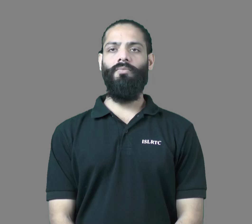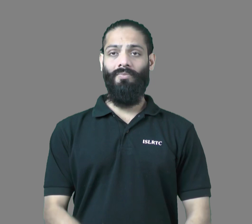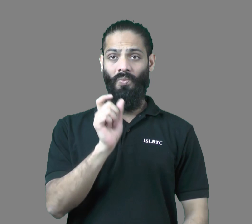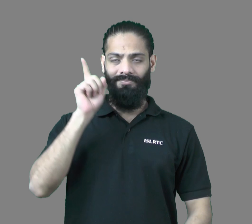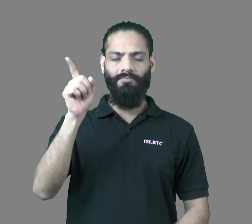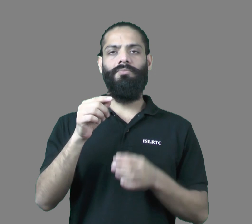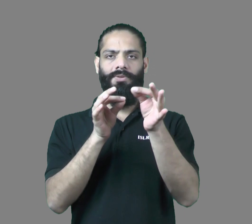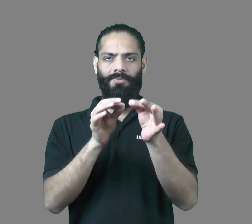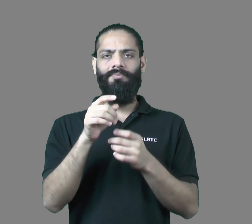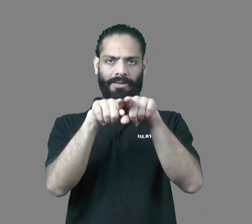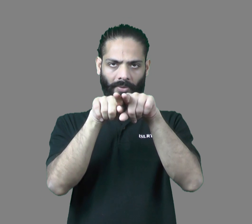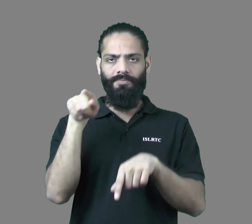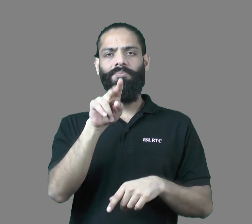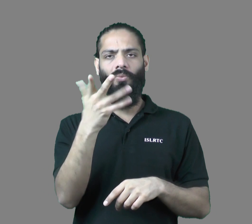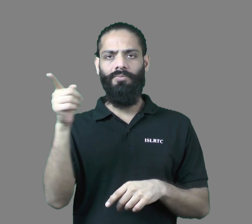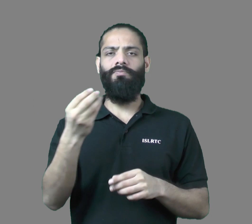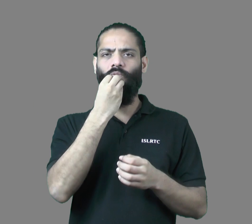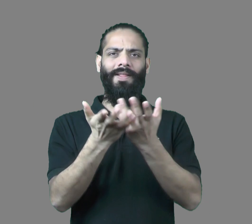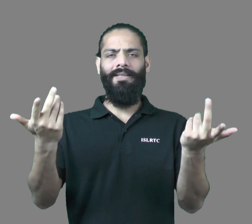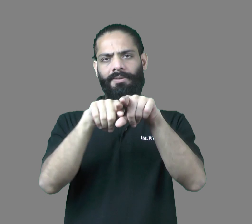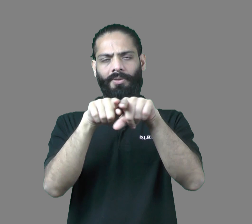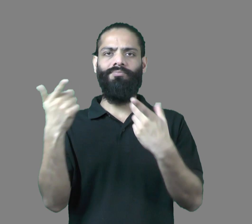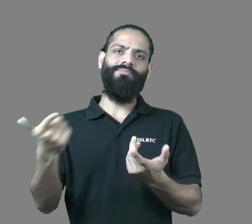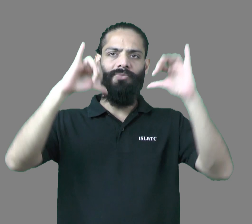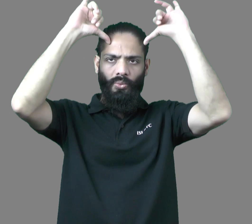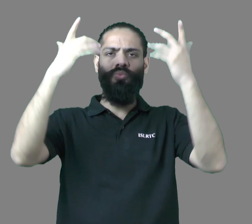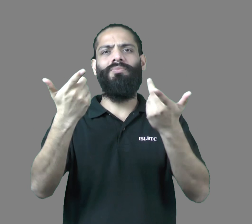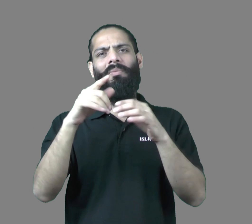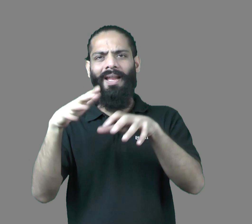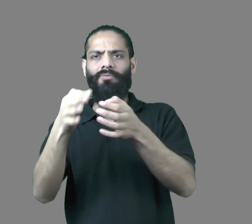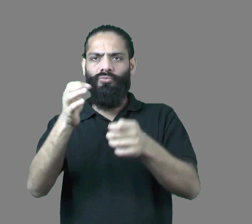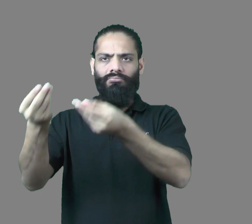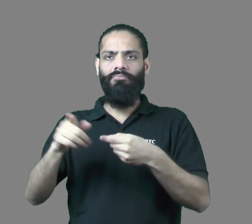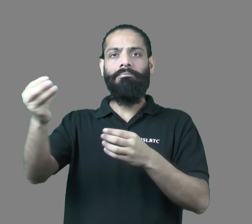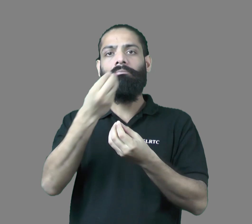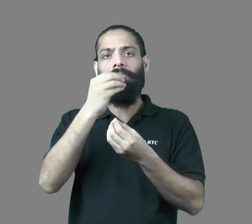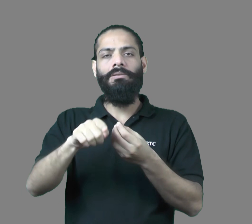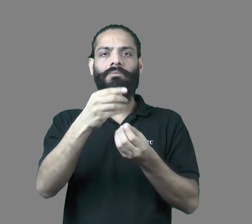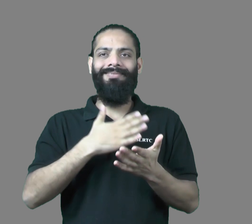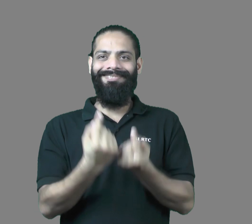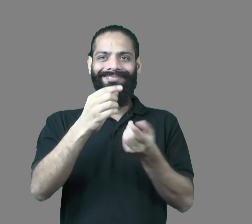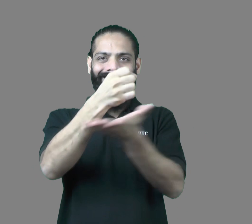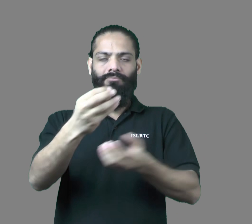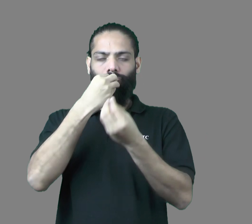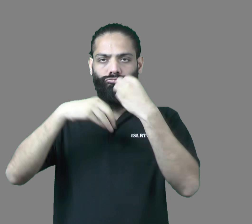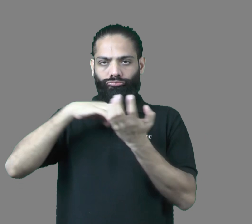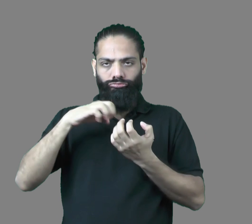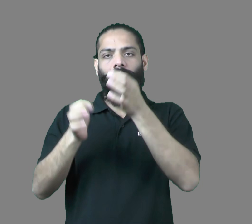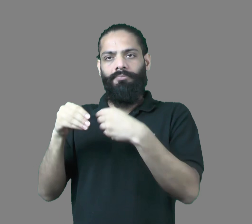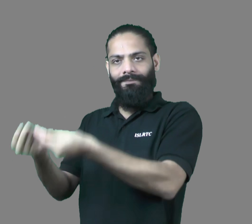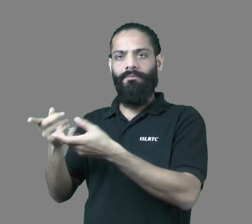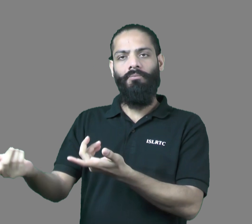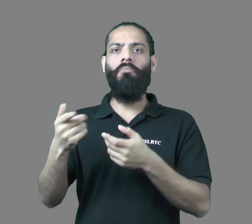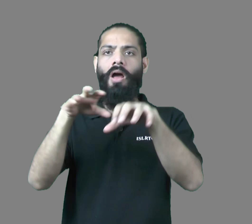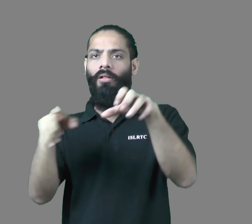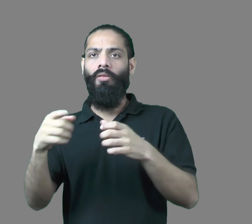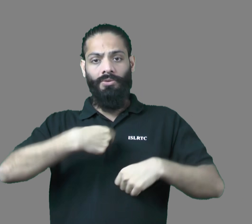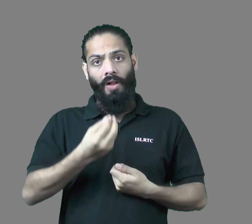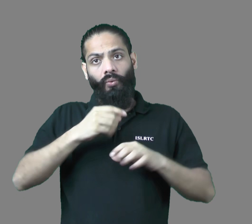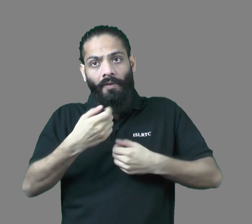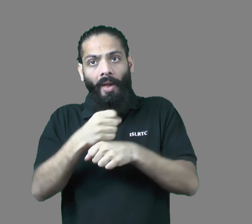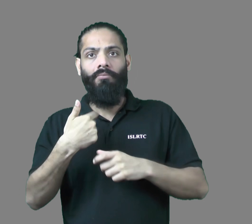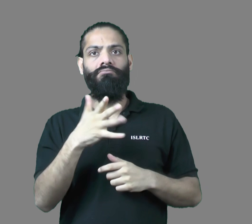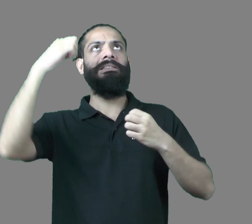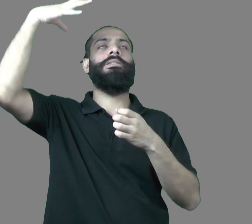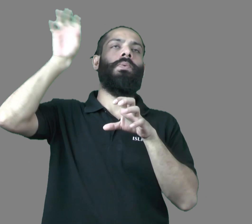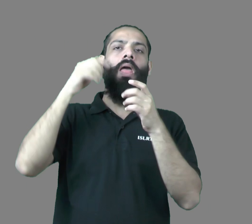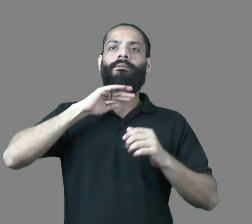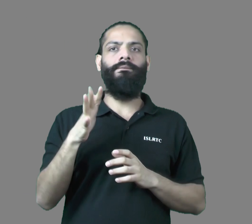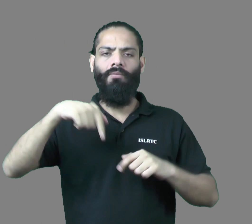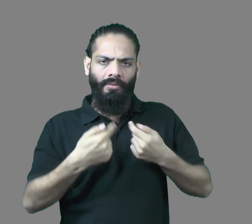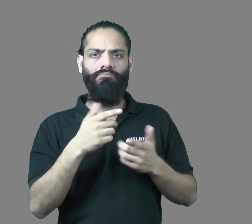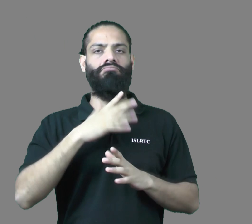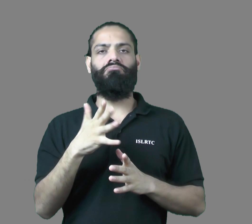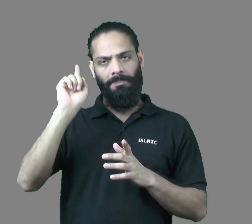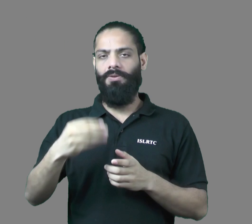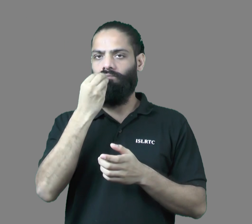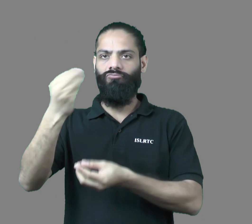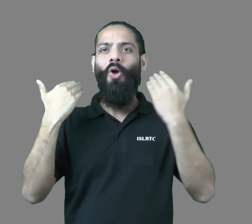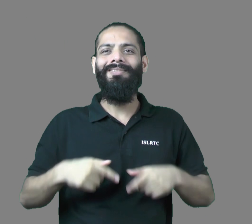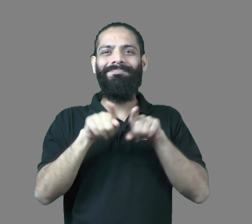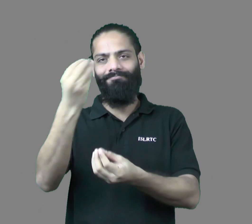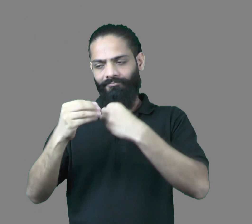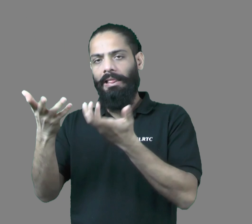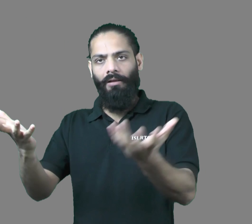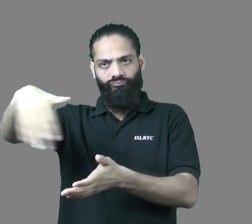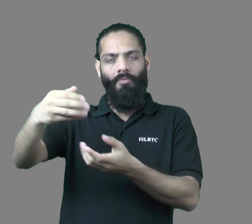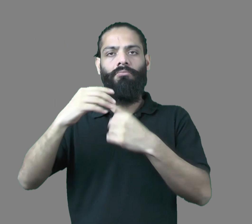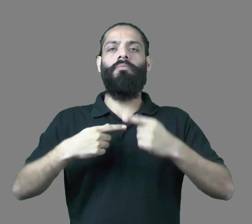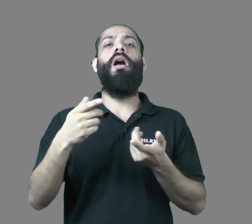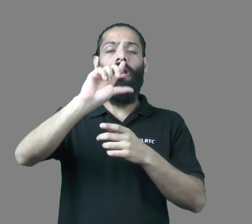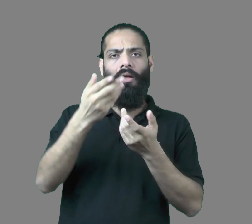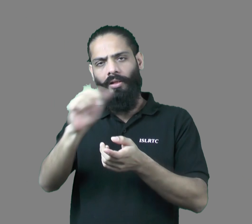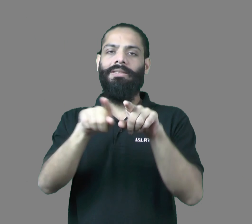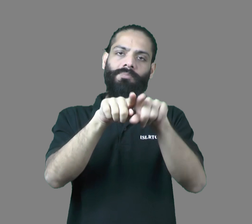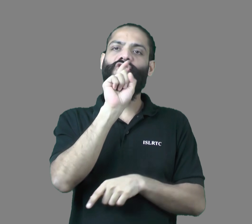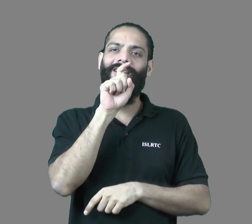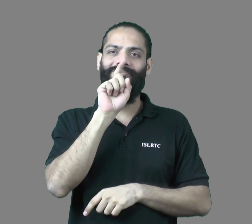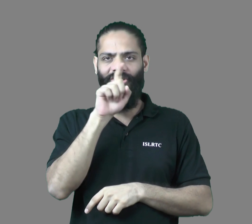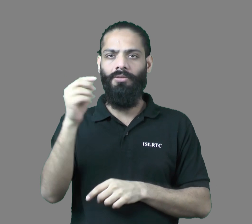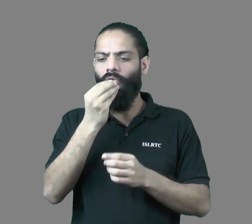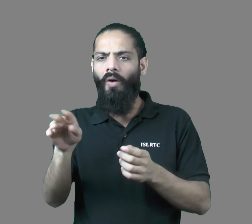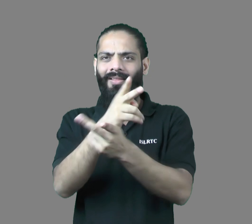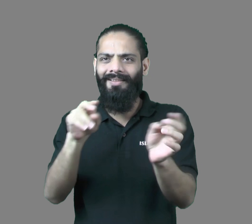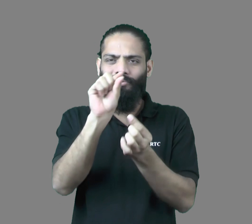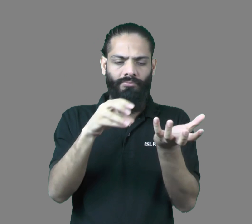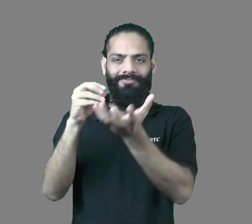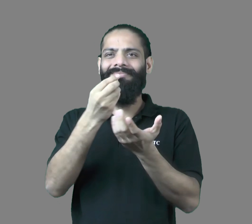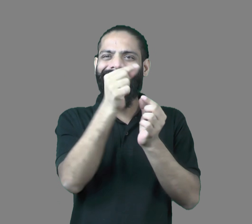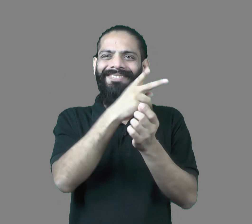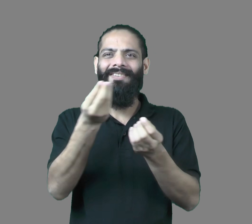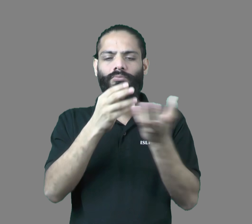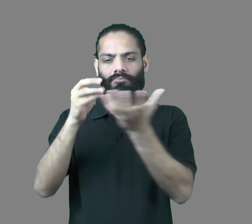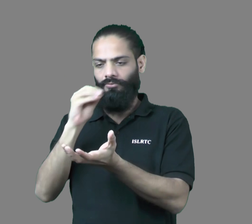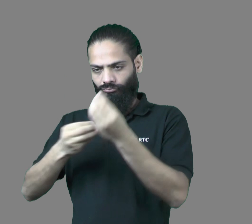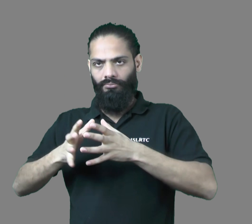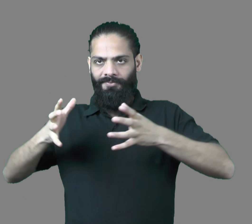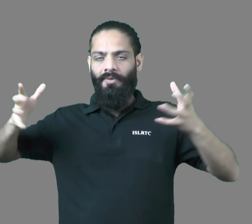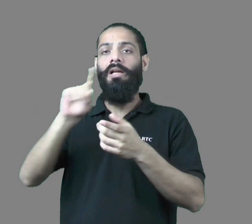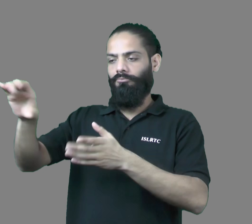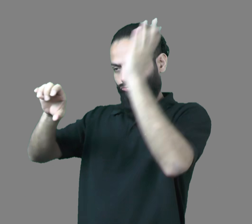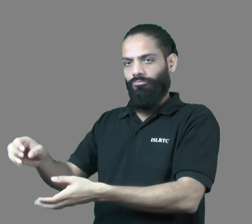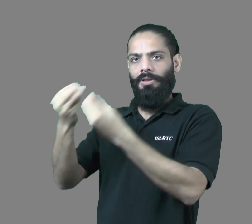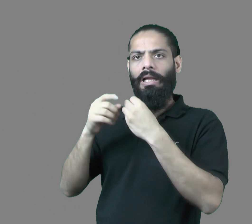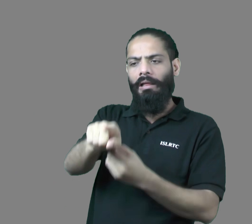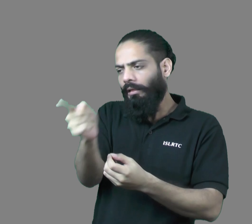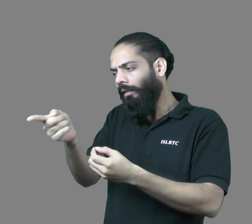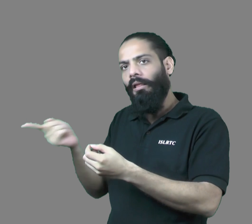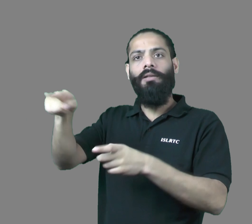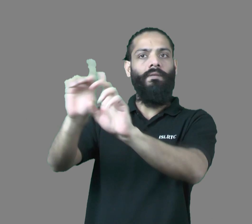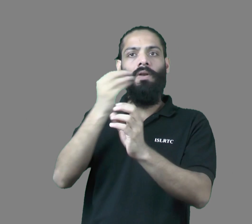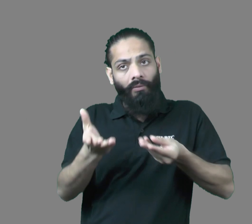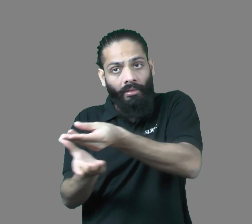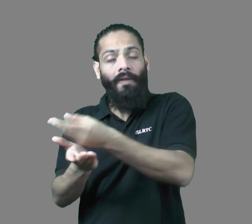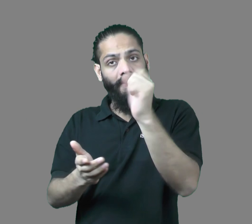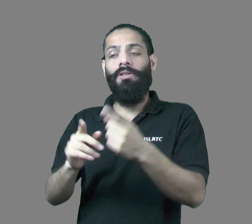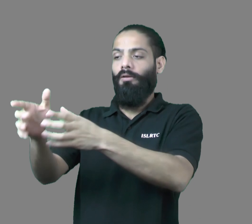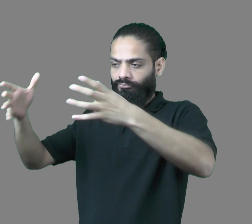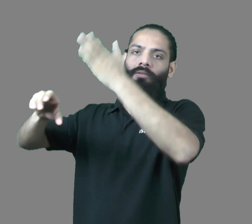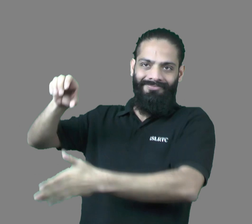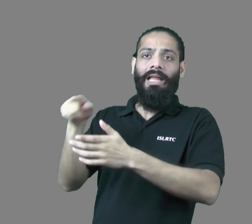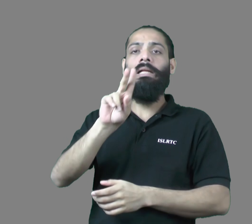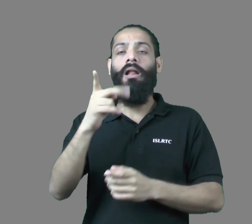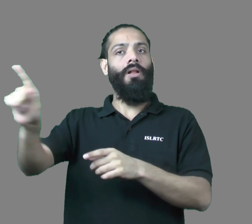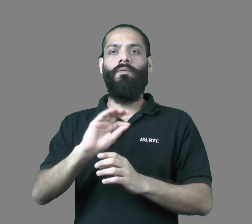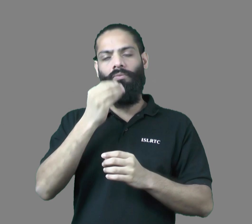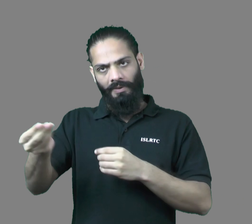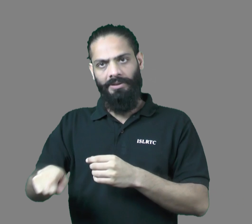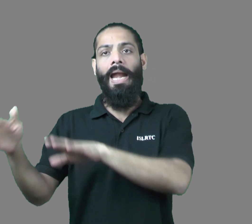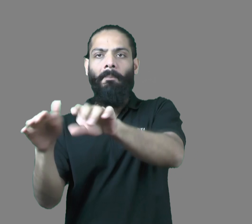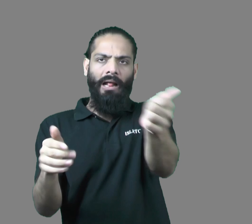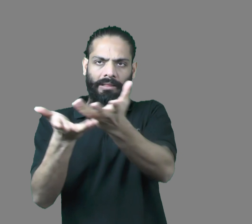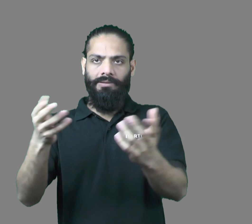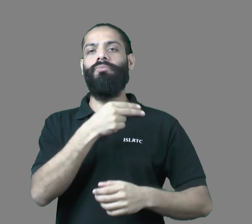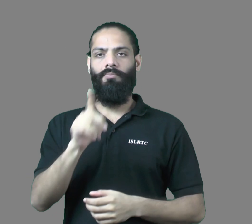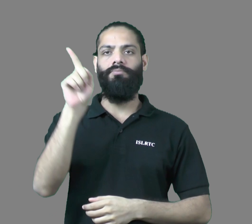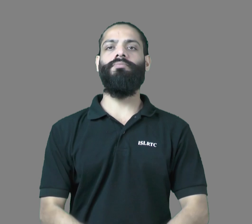Heterotroph